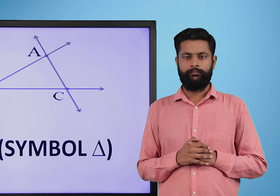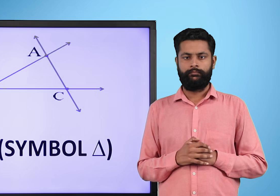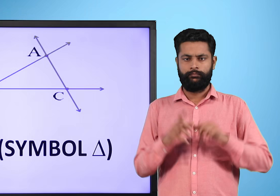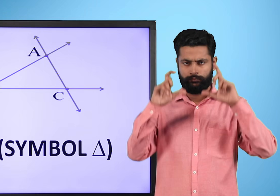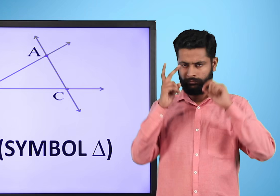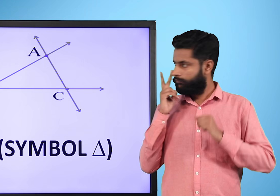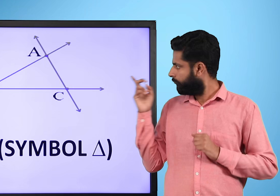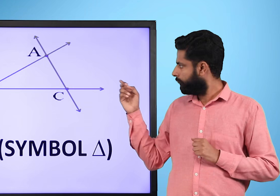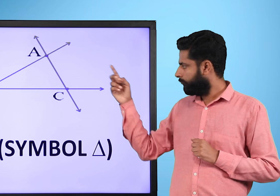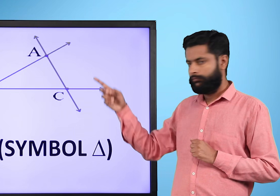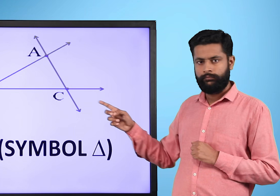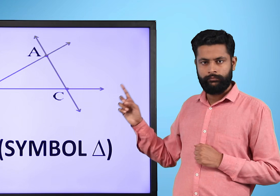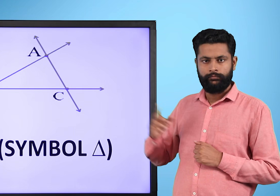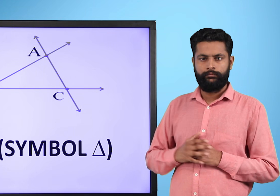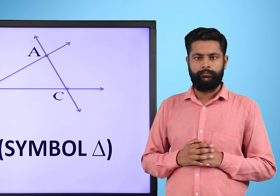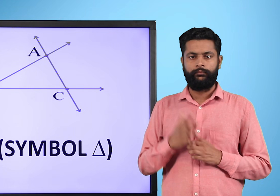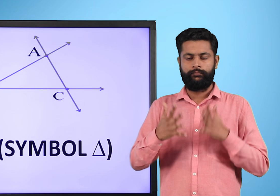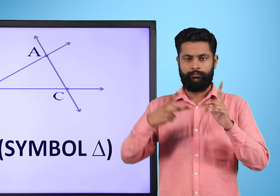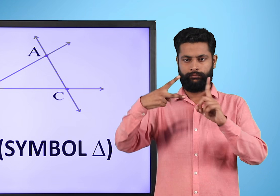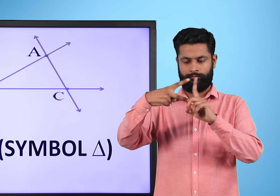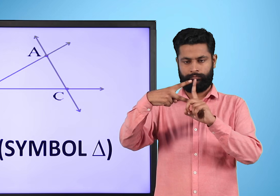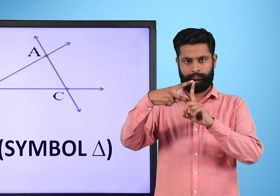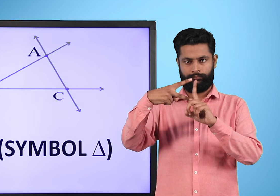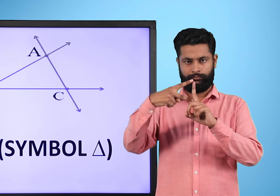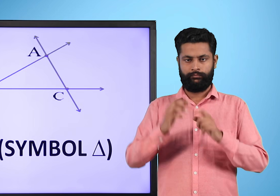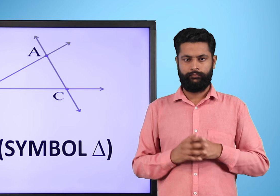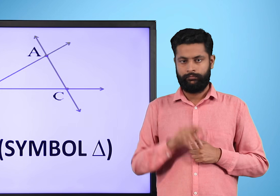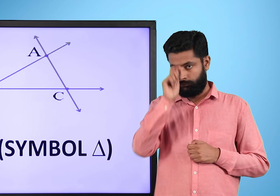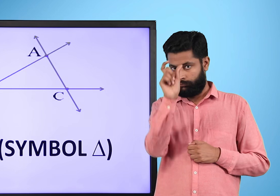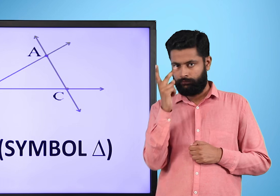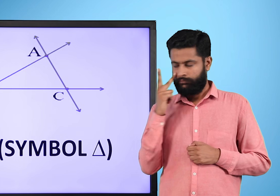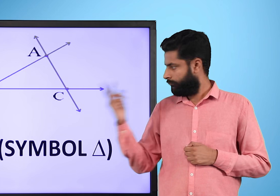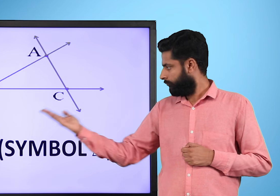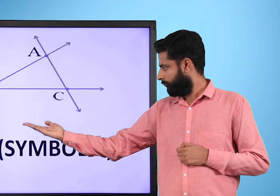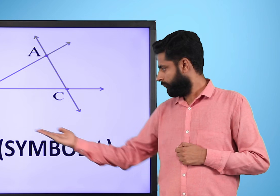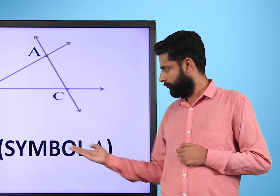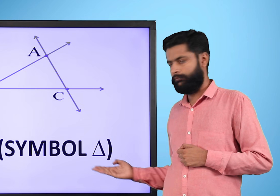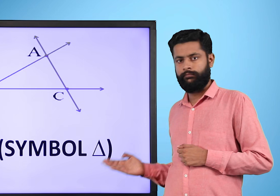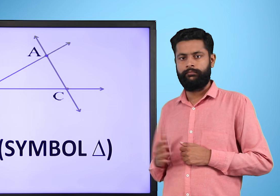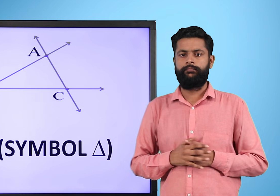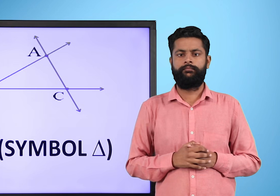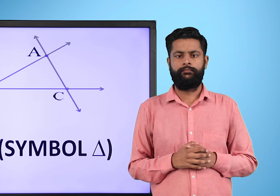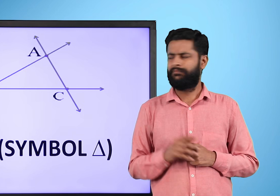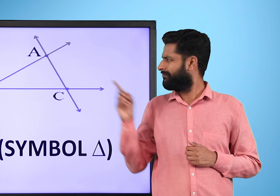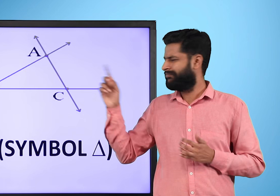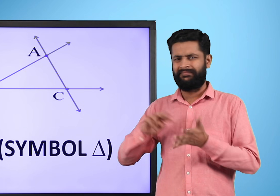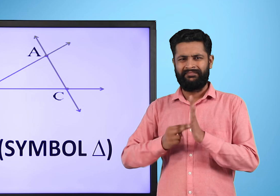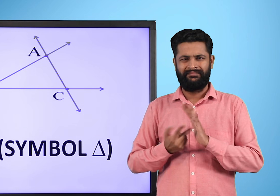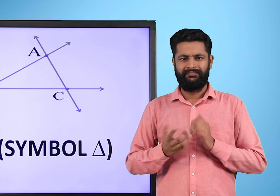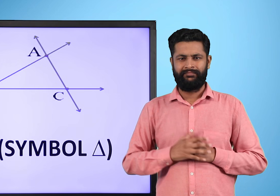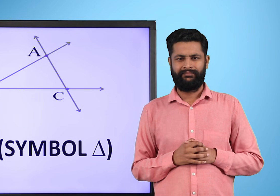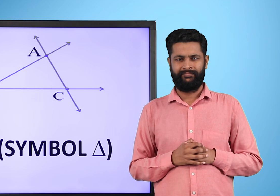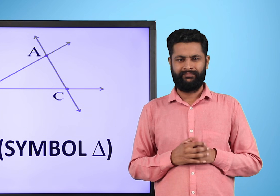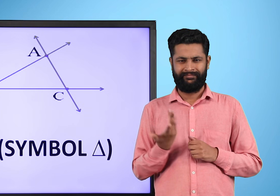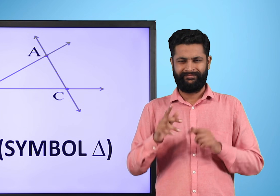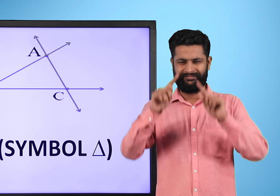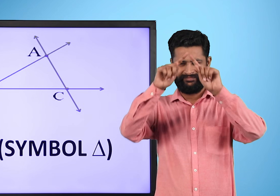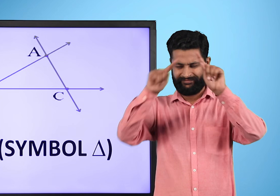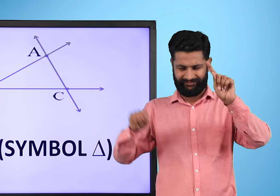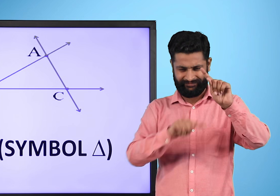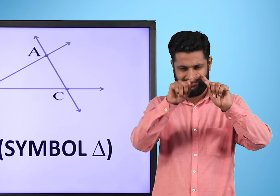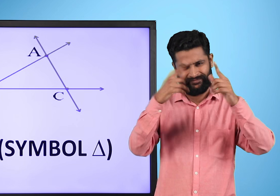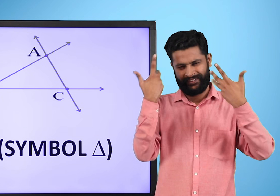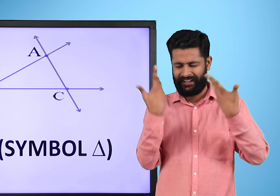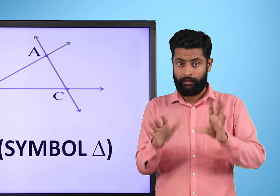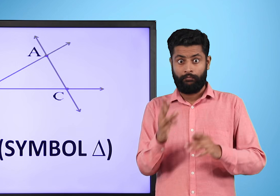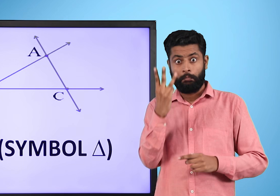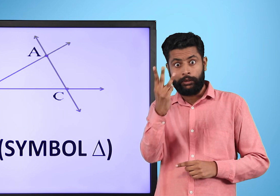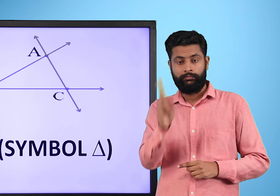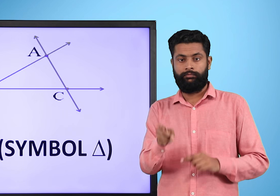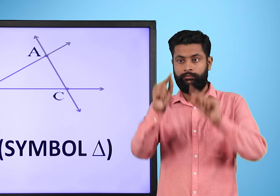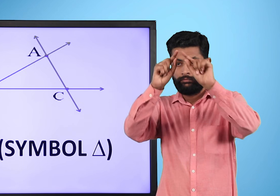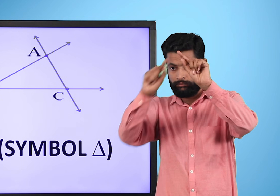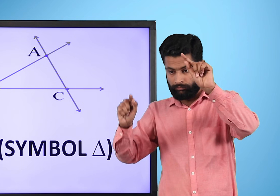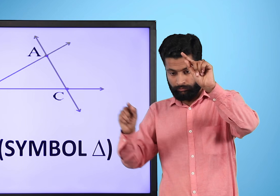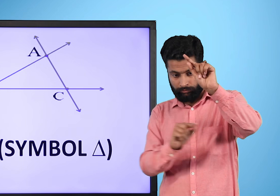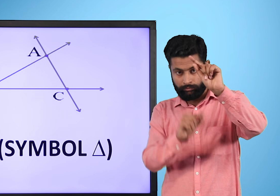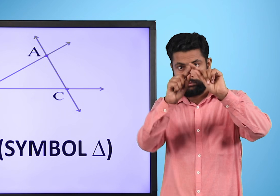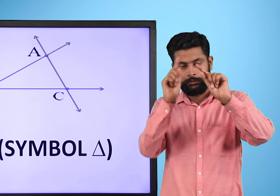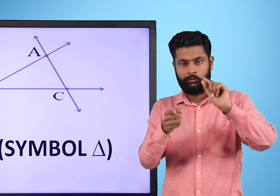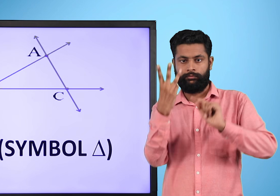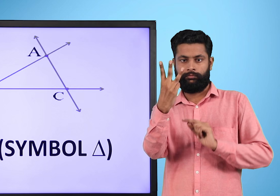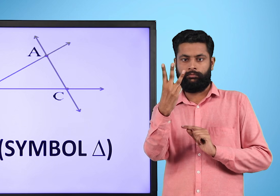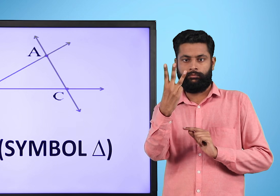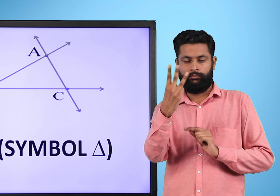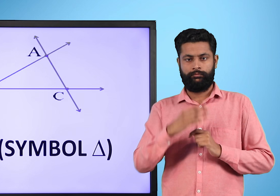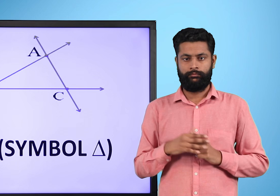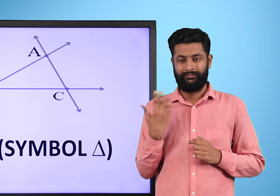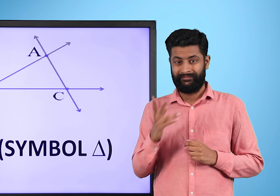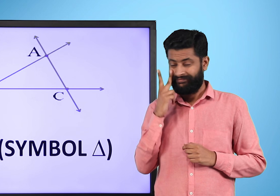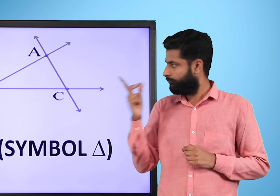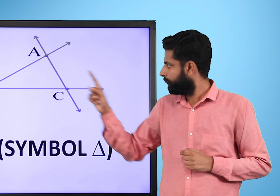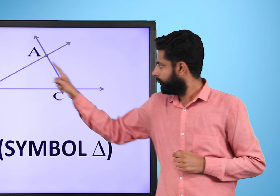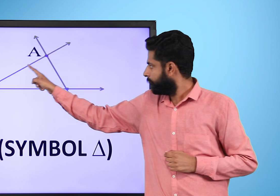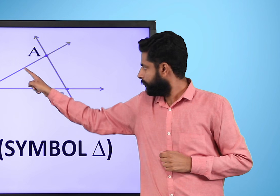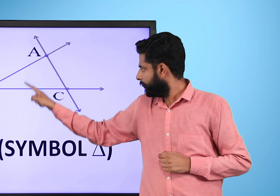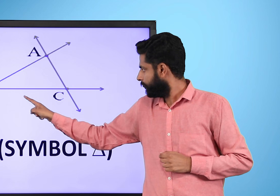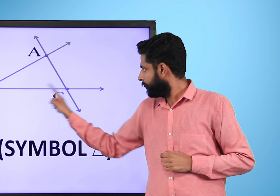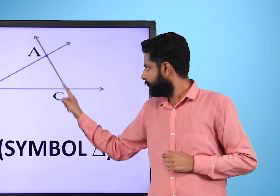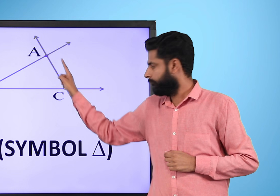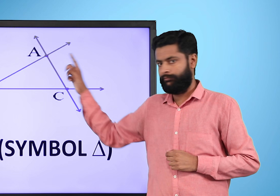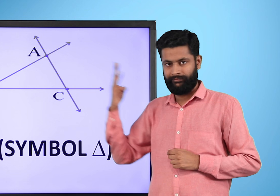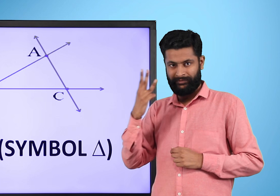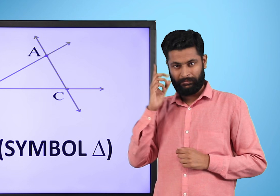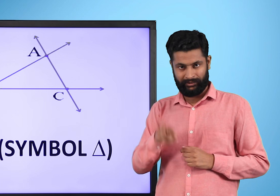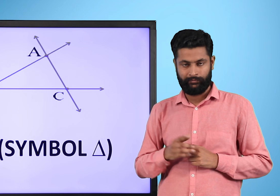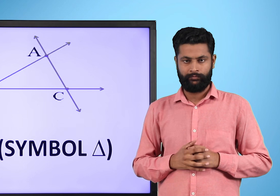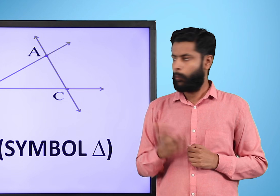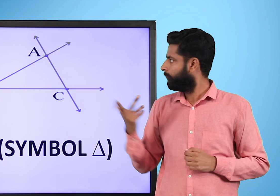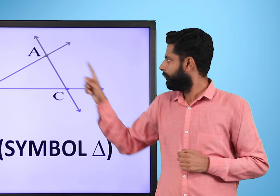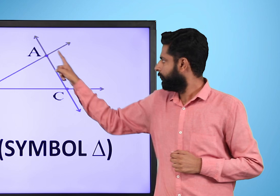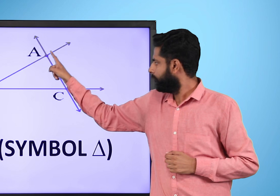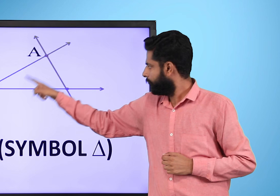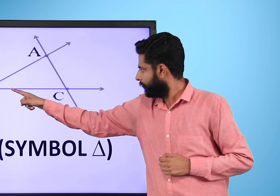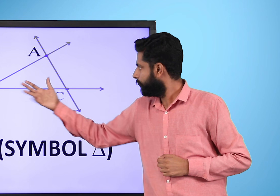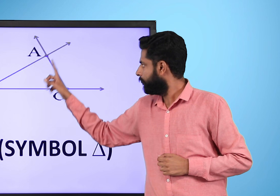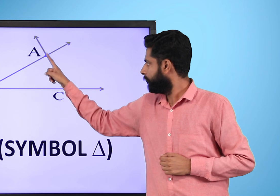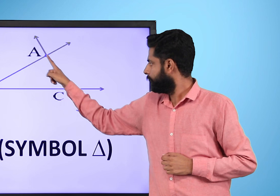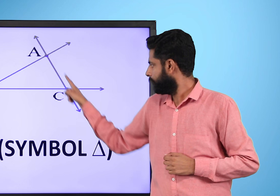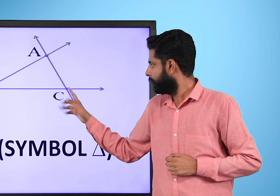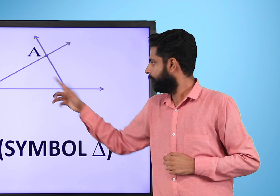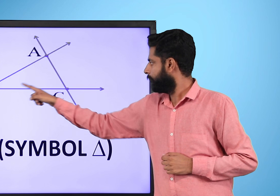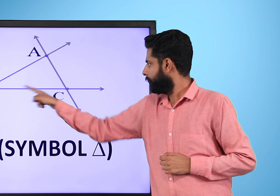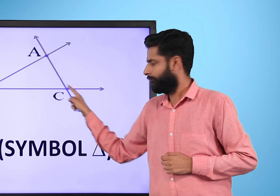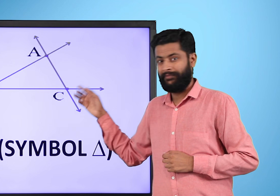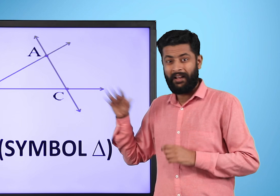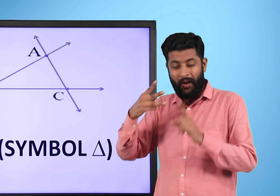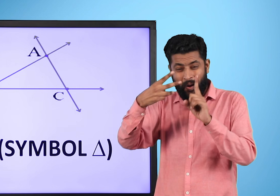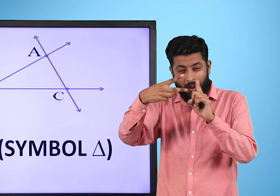Triangle (and symbol) A triangle is a three-sided polygon. In fact, it is the polygon with the least number of sides. For example, this is triangle ABC.